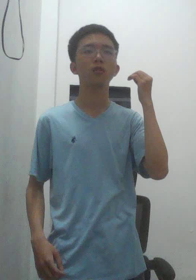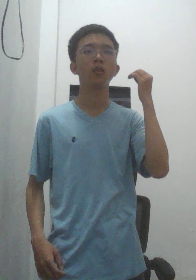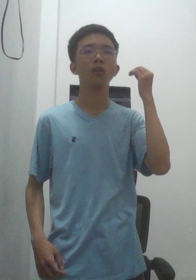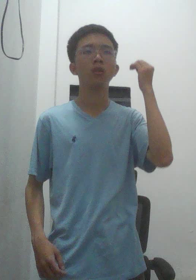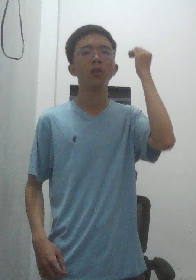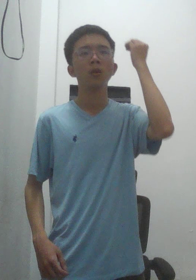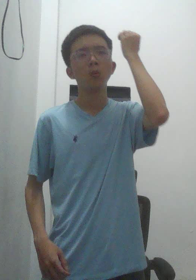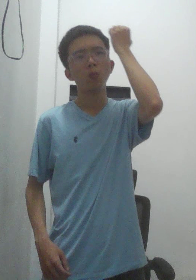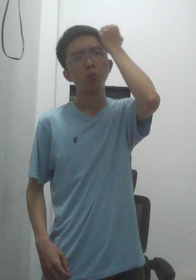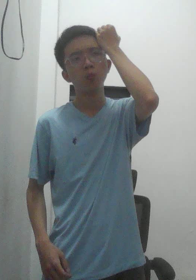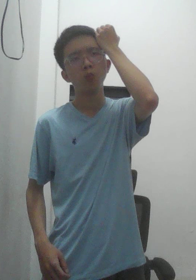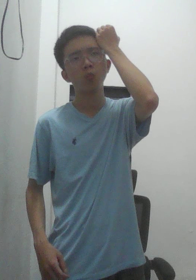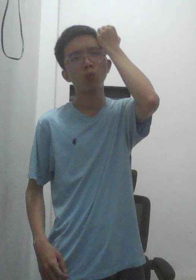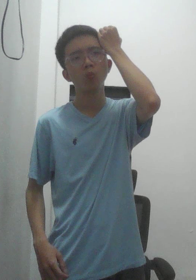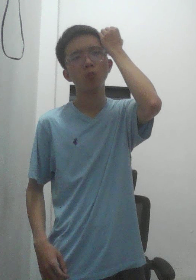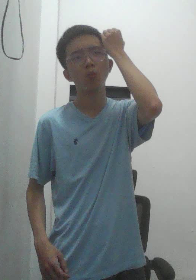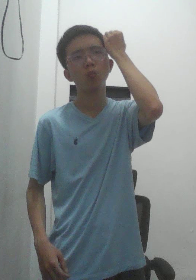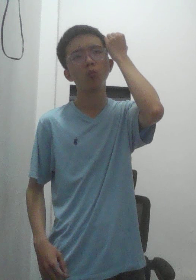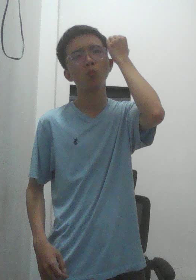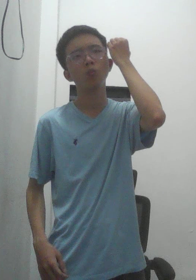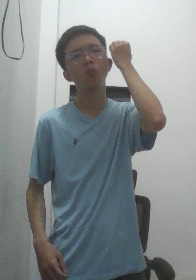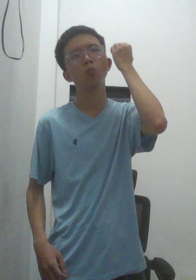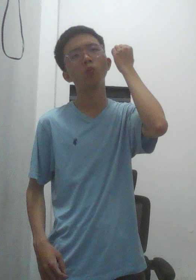oi troi